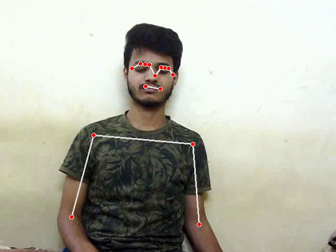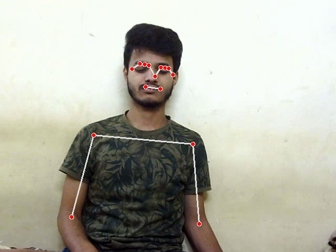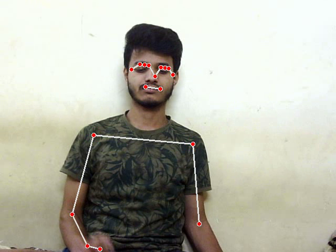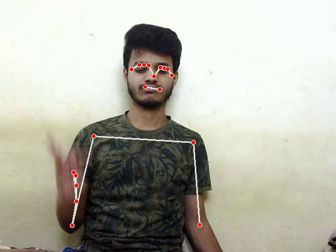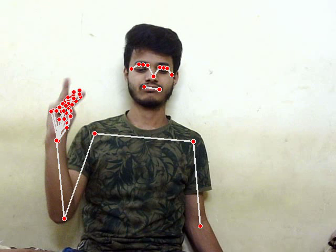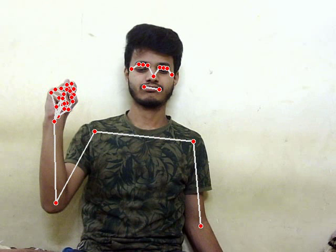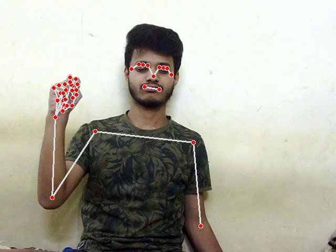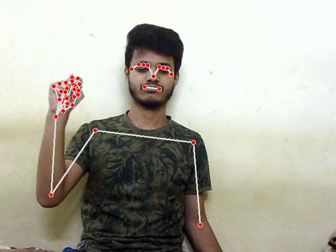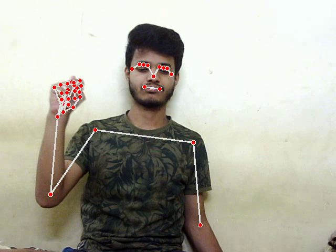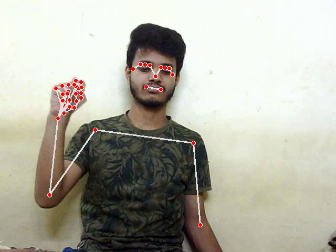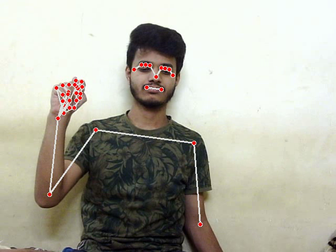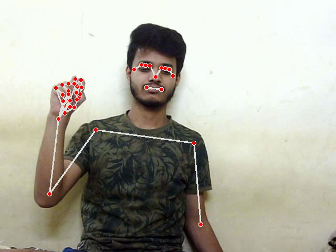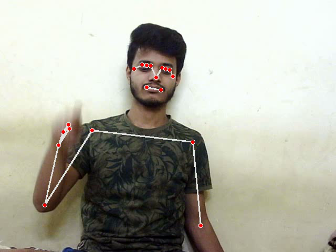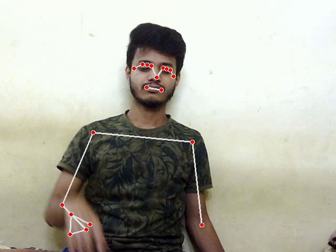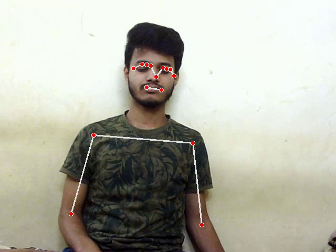bathroom